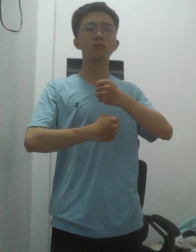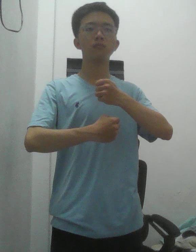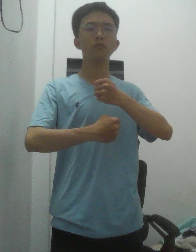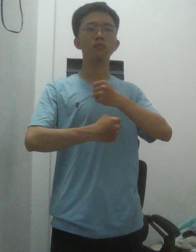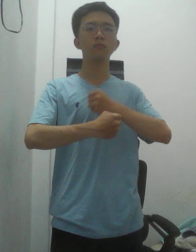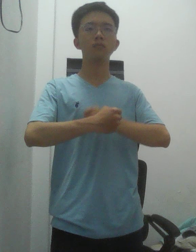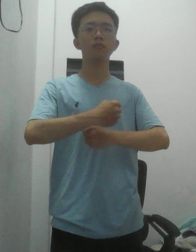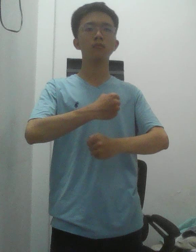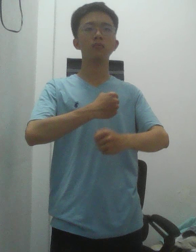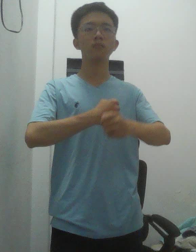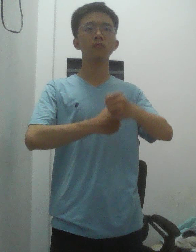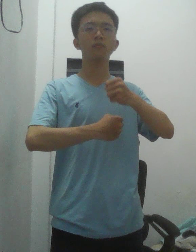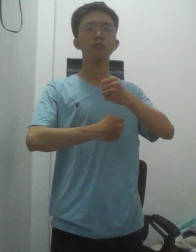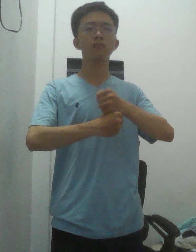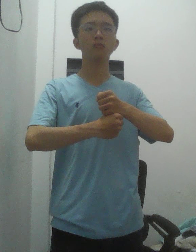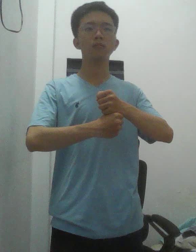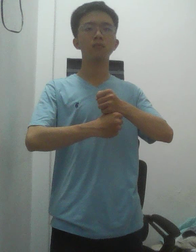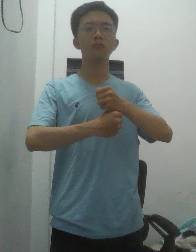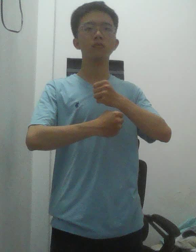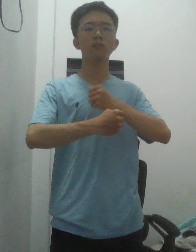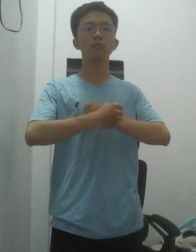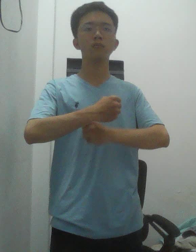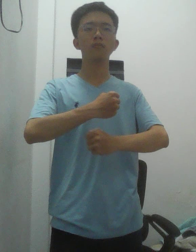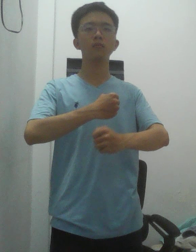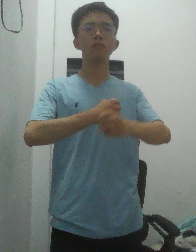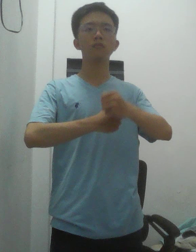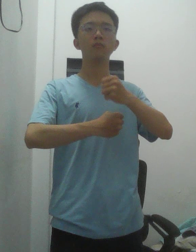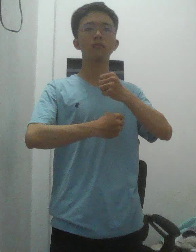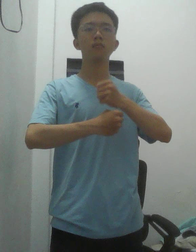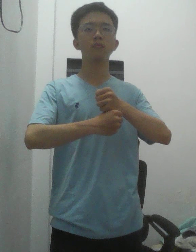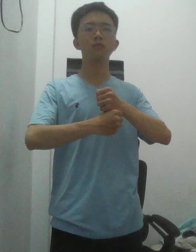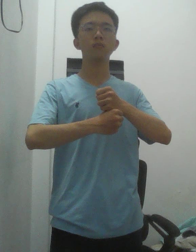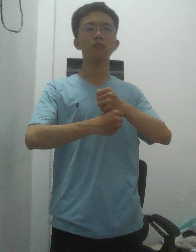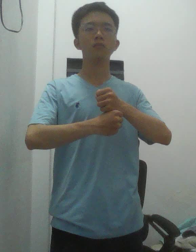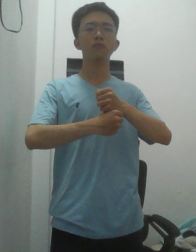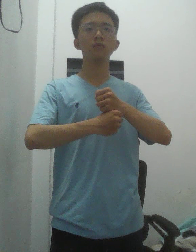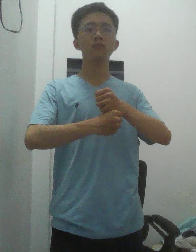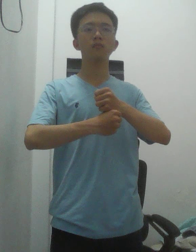quanh nam